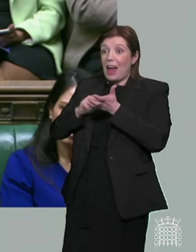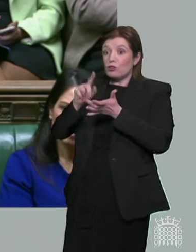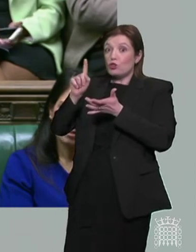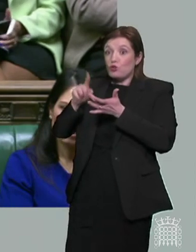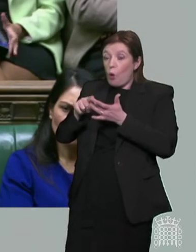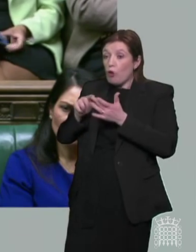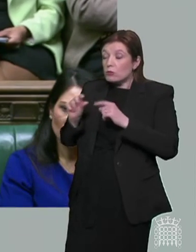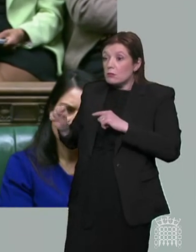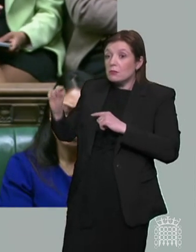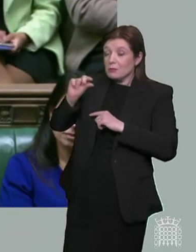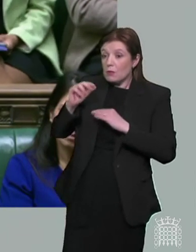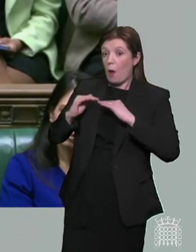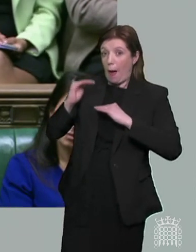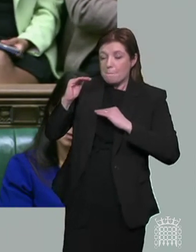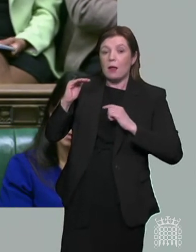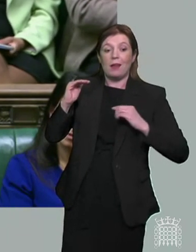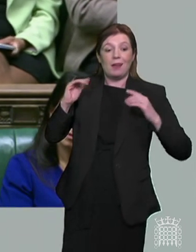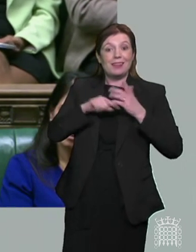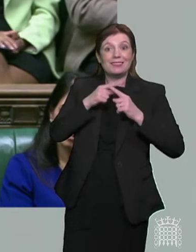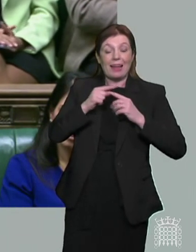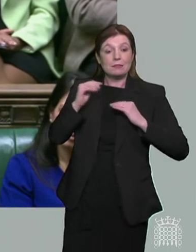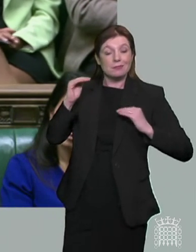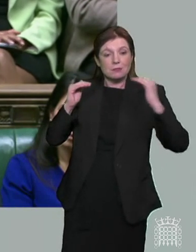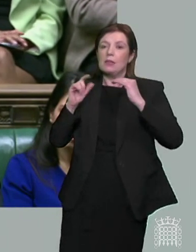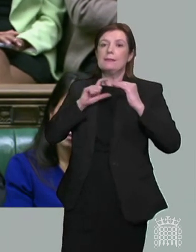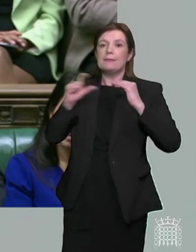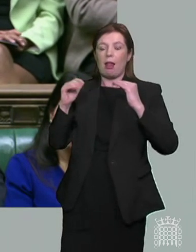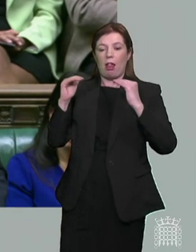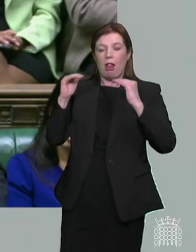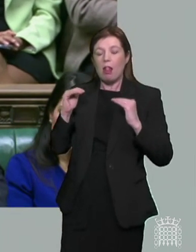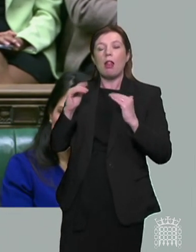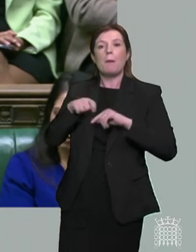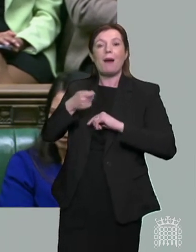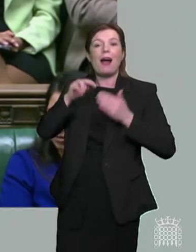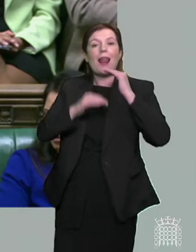It is more generous than the policy she is advocating.